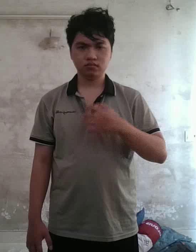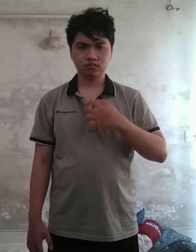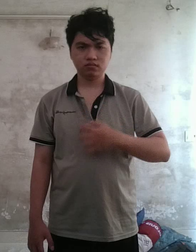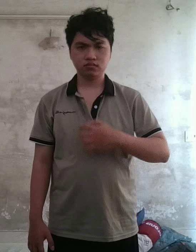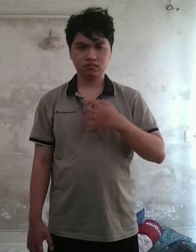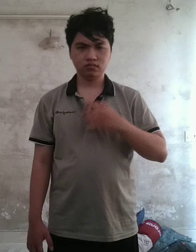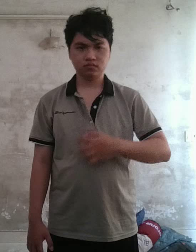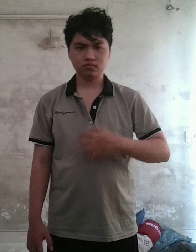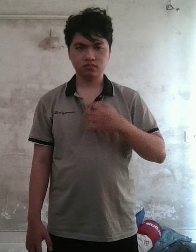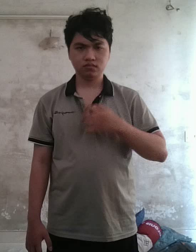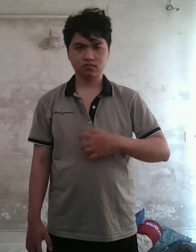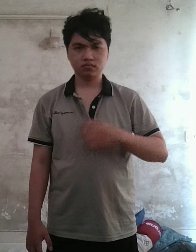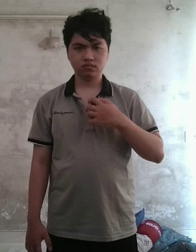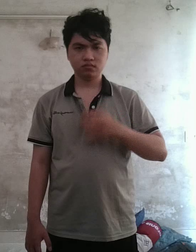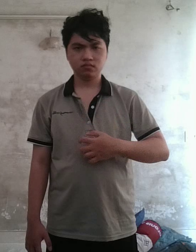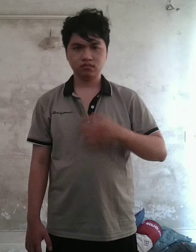ghen